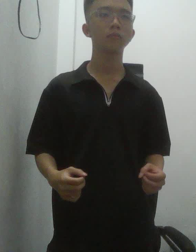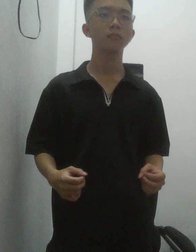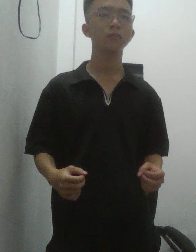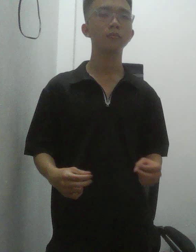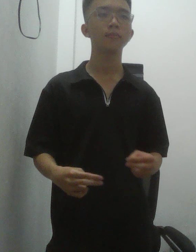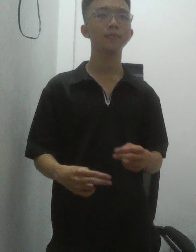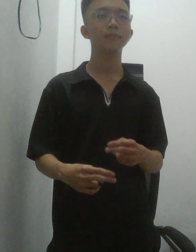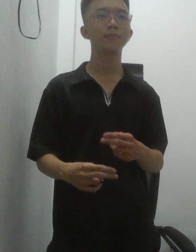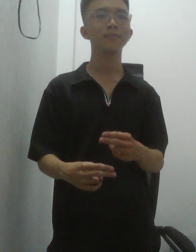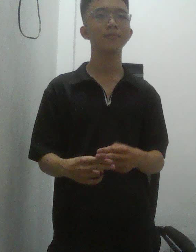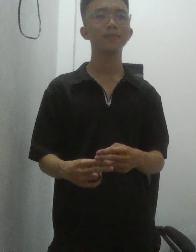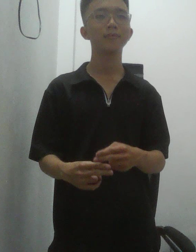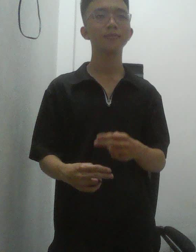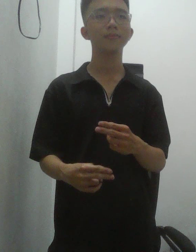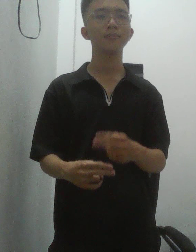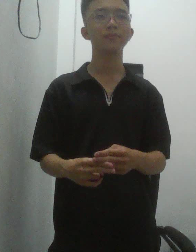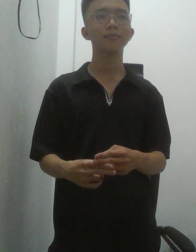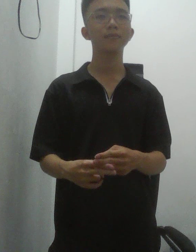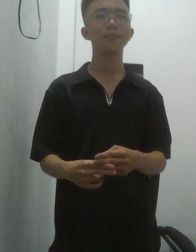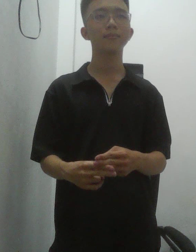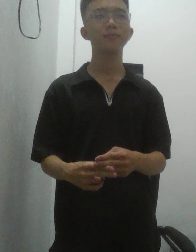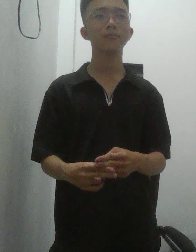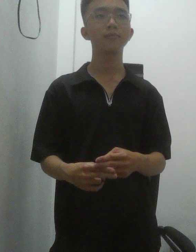ten